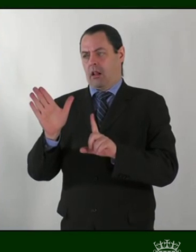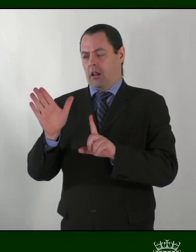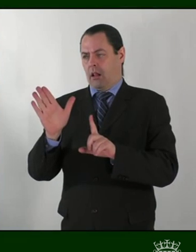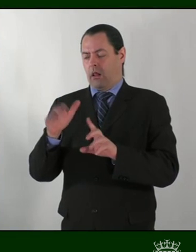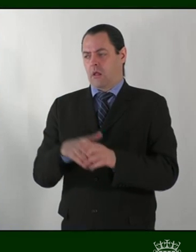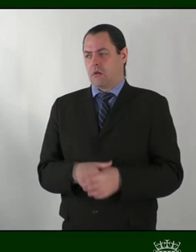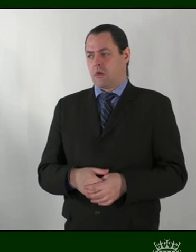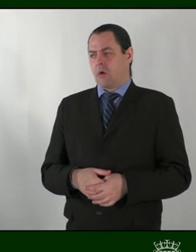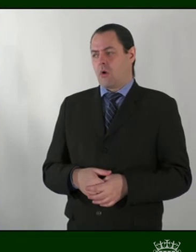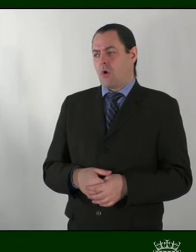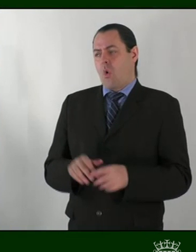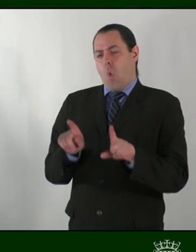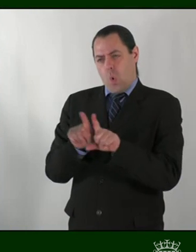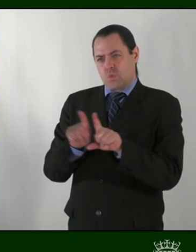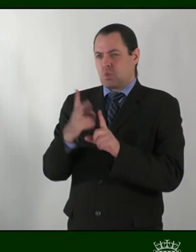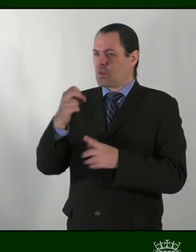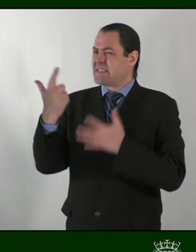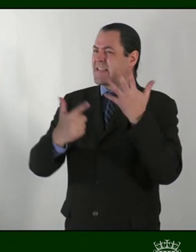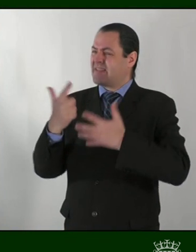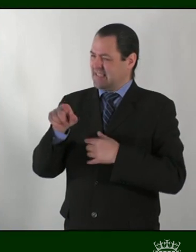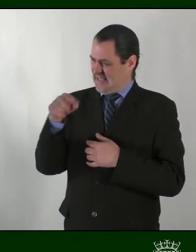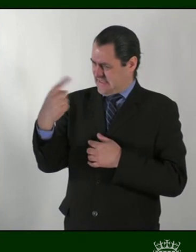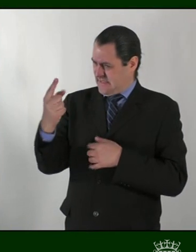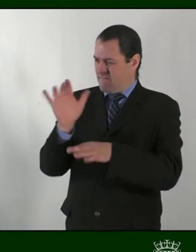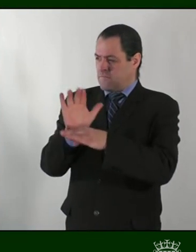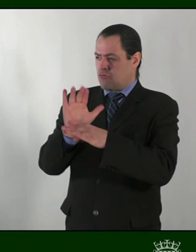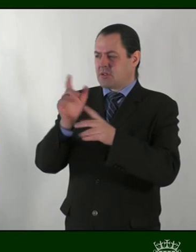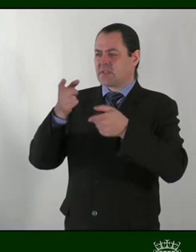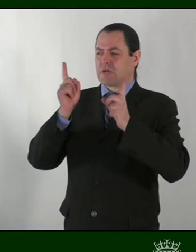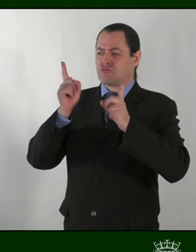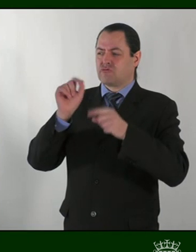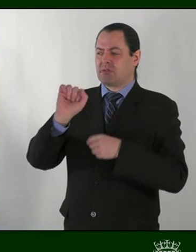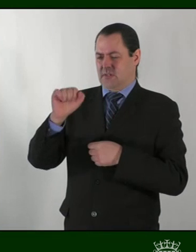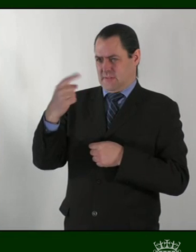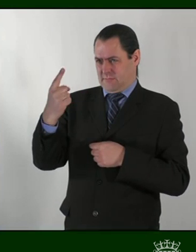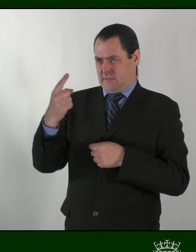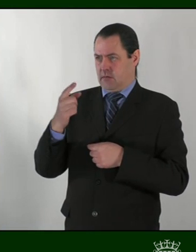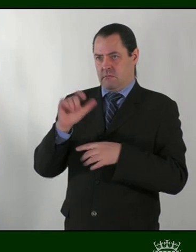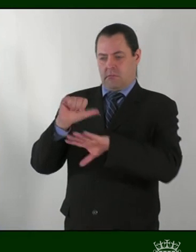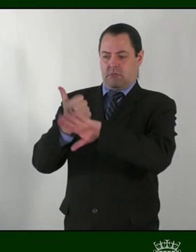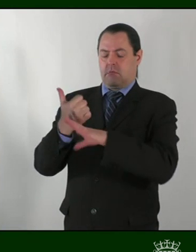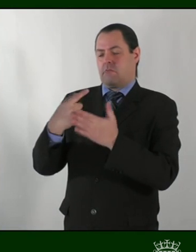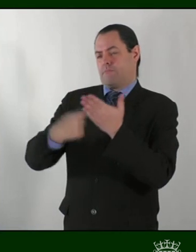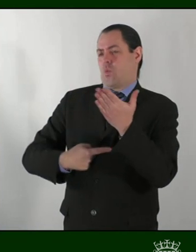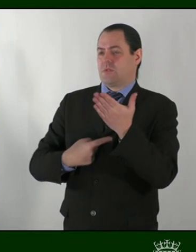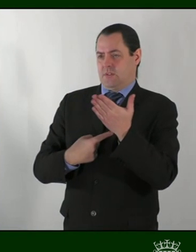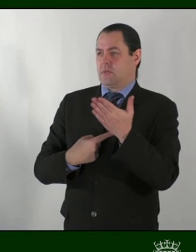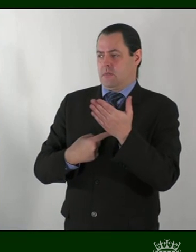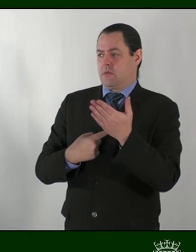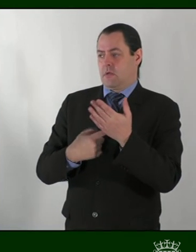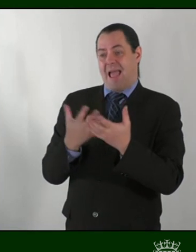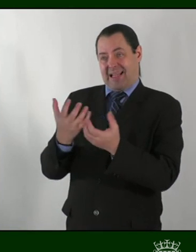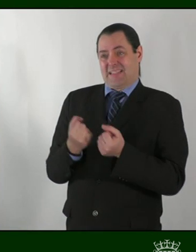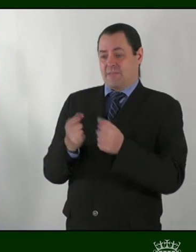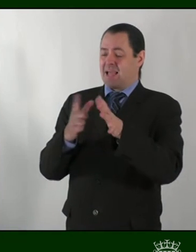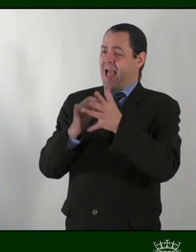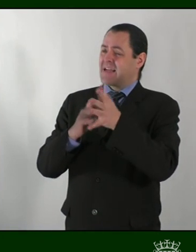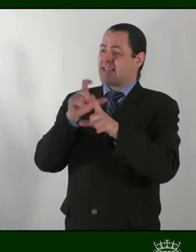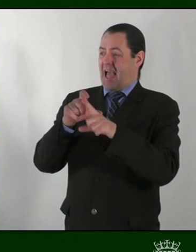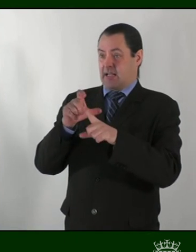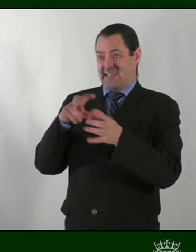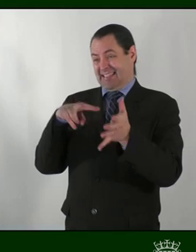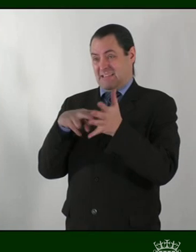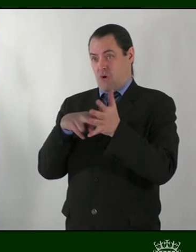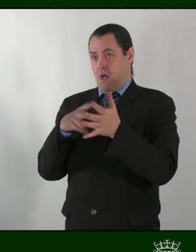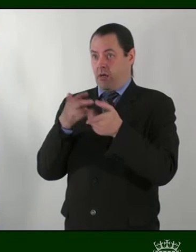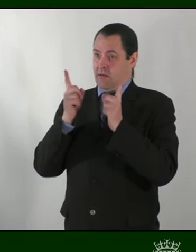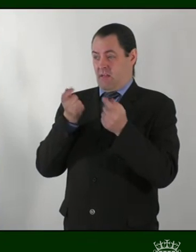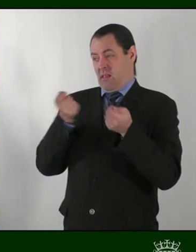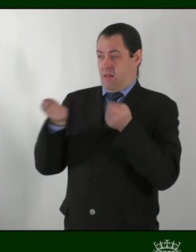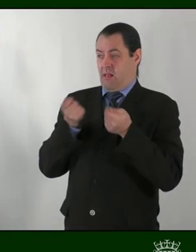In 2017, as Foreign Secretary, this Prime Minister enacted a policy of accepting the Syrian dictator Assad’s rule over the country.